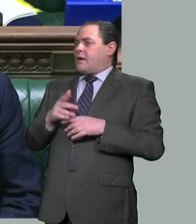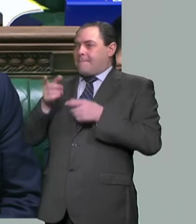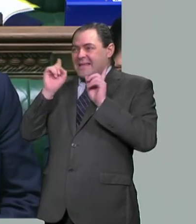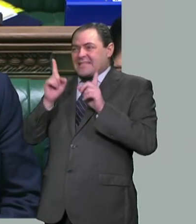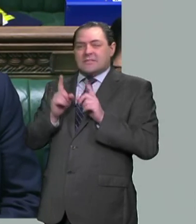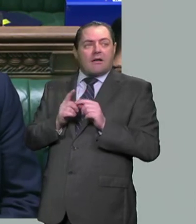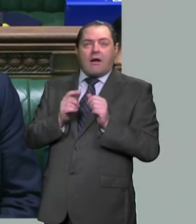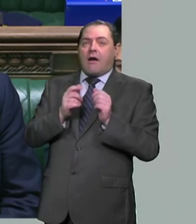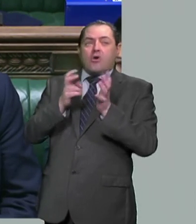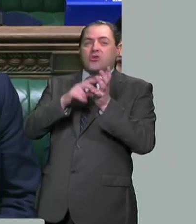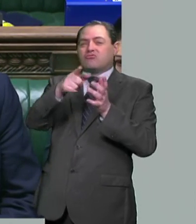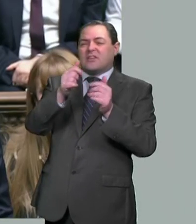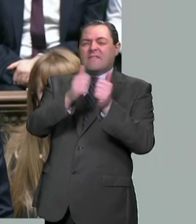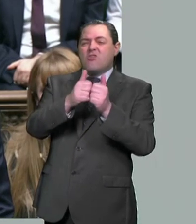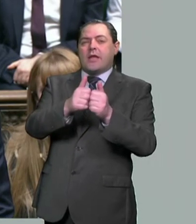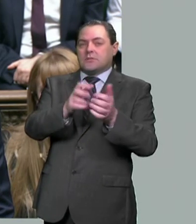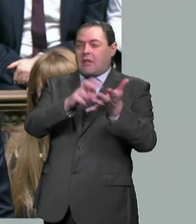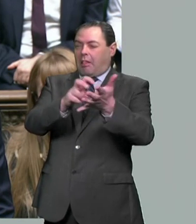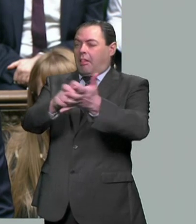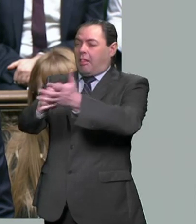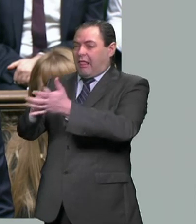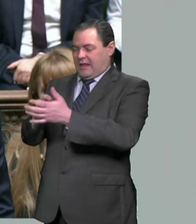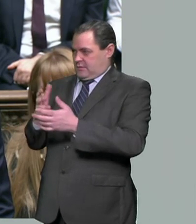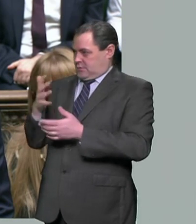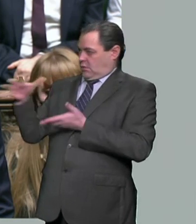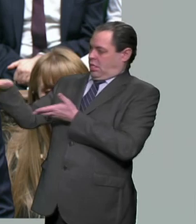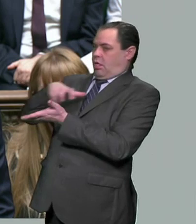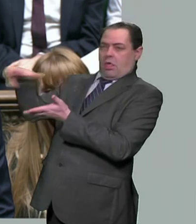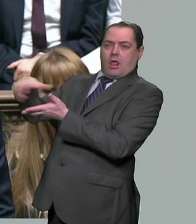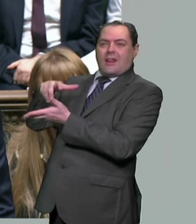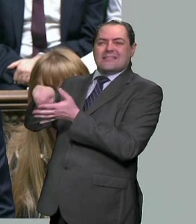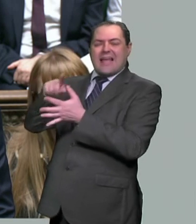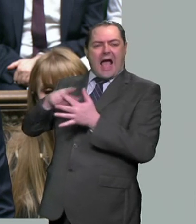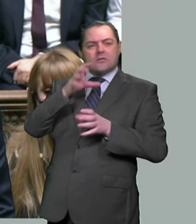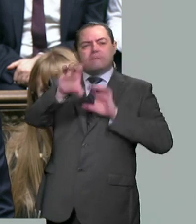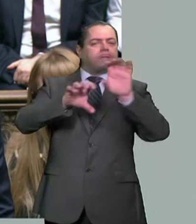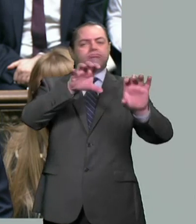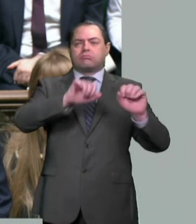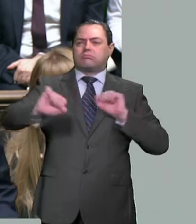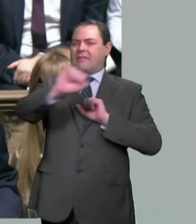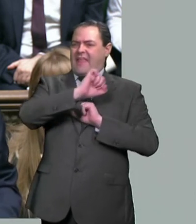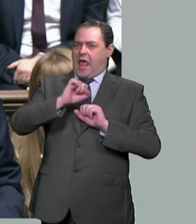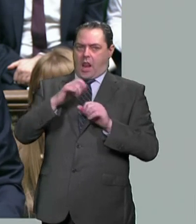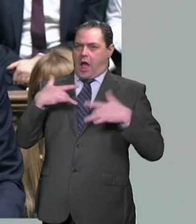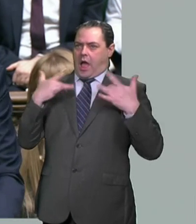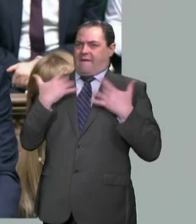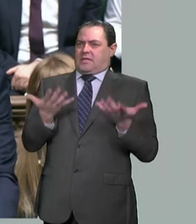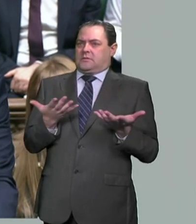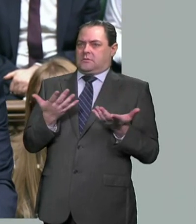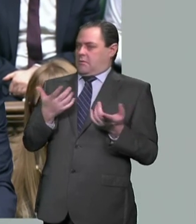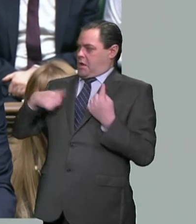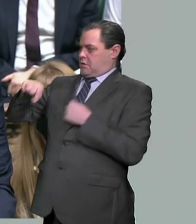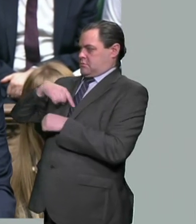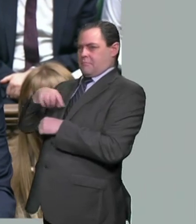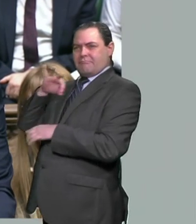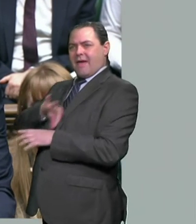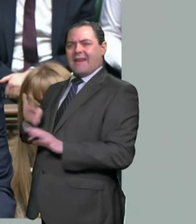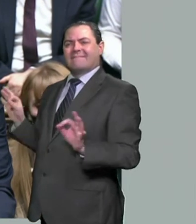They have treated taxpayers as an ATM for their mates and their lifestyles.